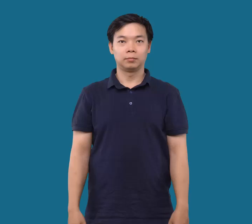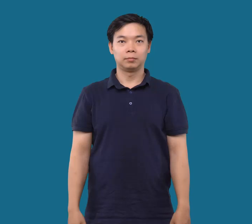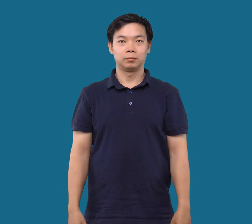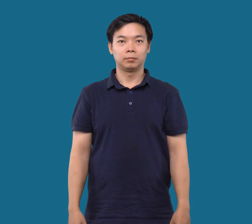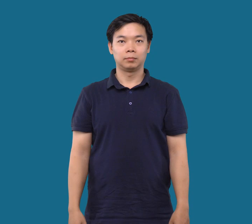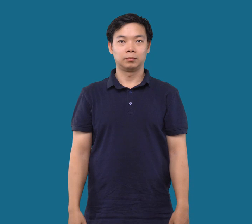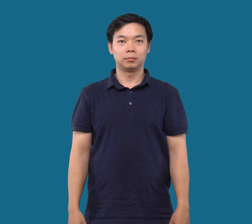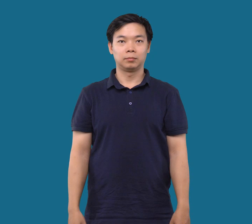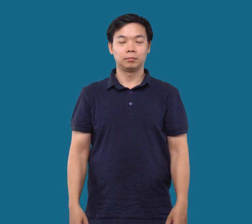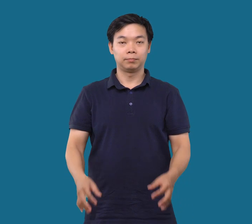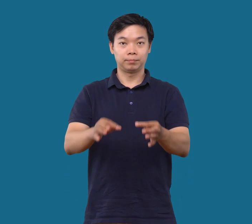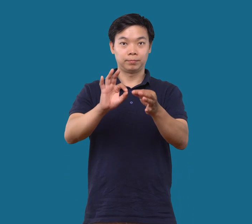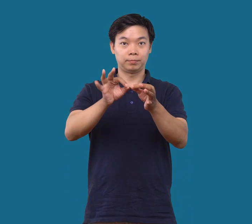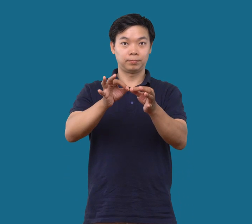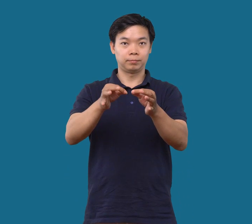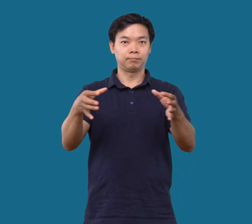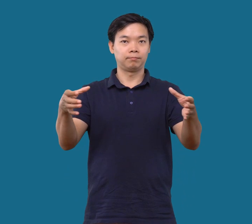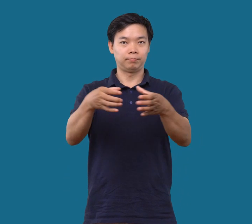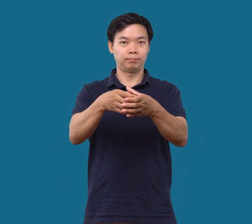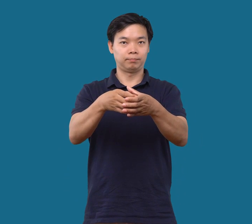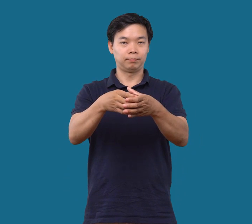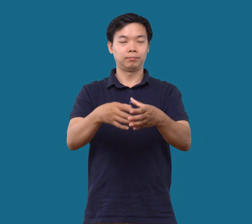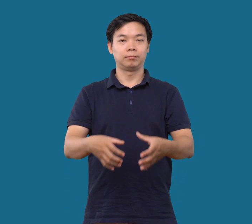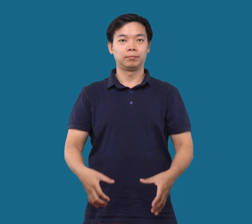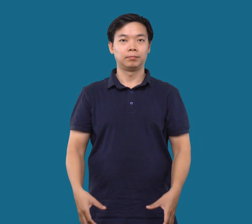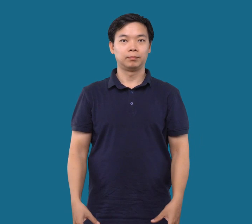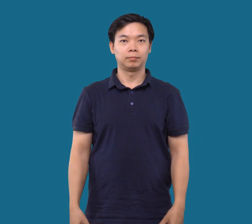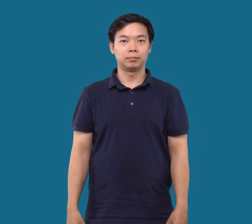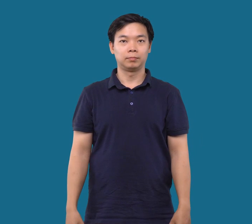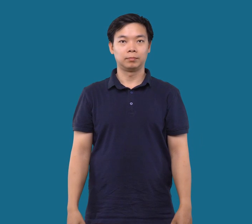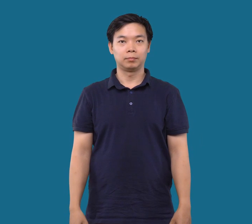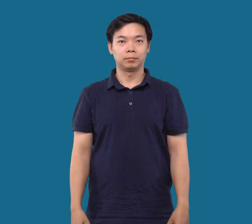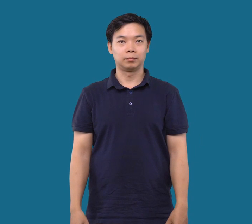mớ rau